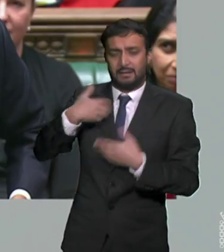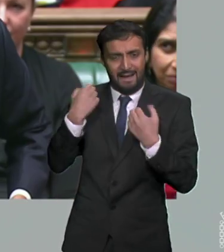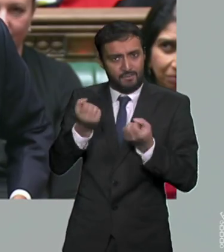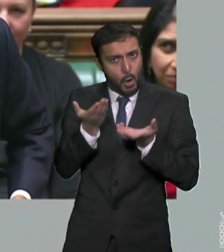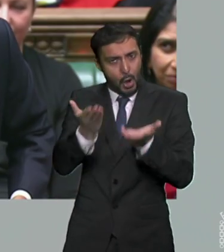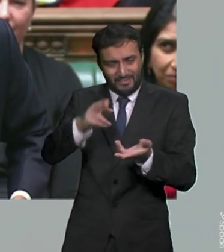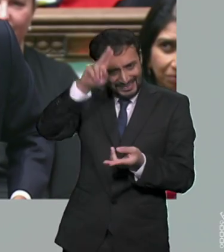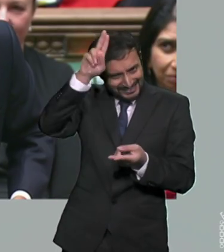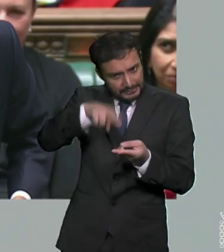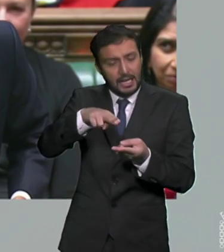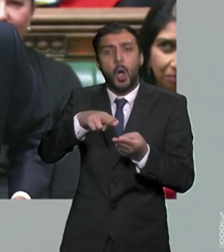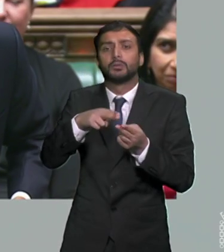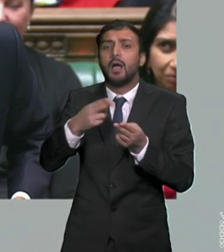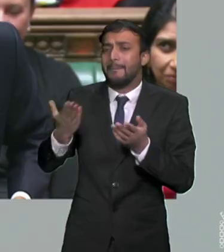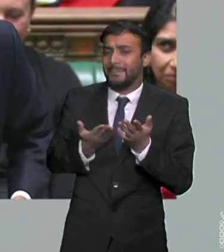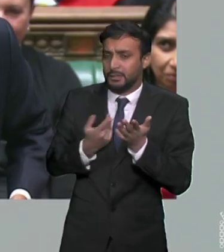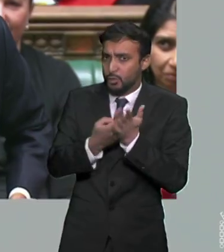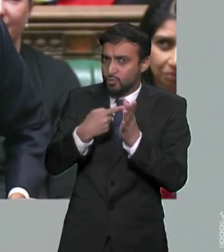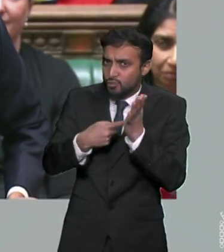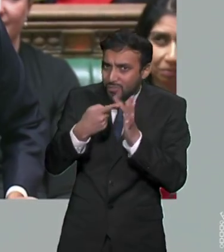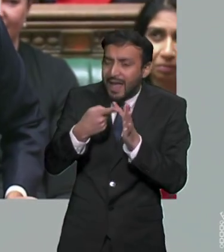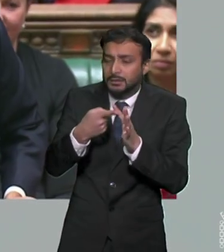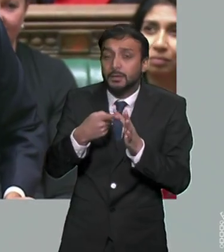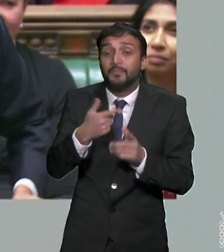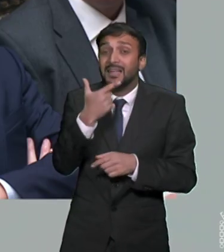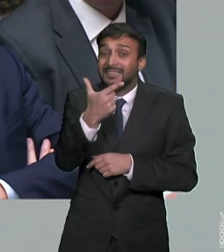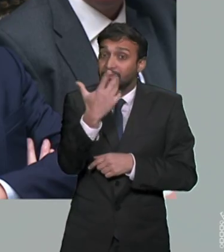Our retail, hospitality and leisure relief gives a 75% discount